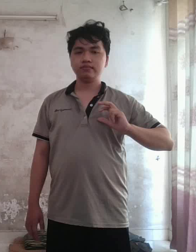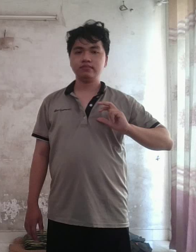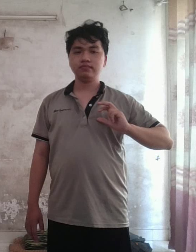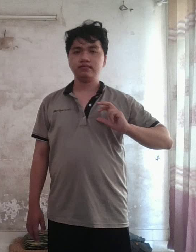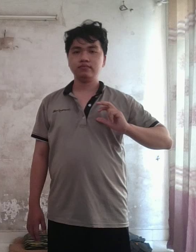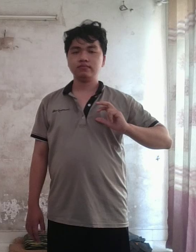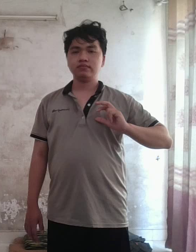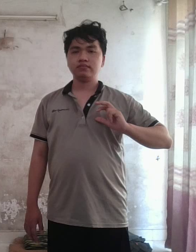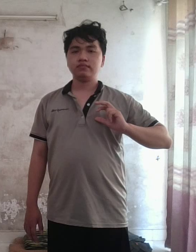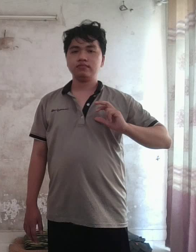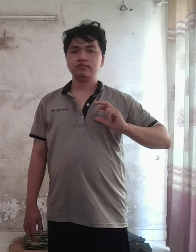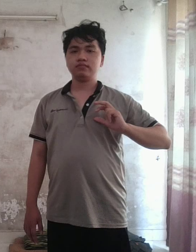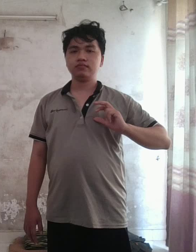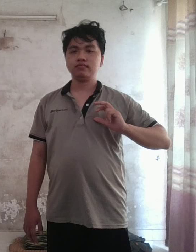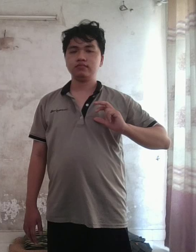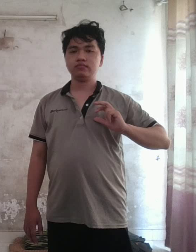giau co